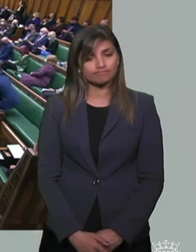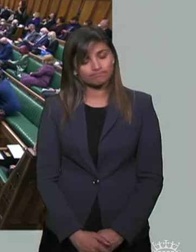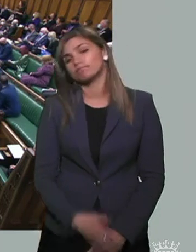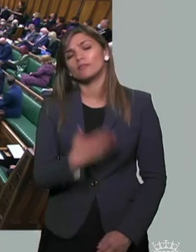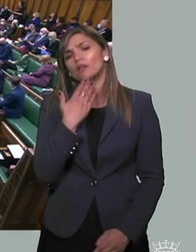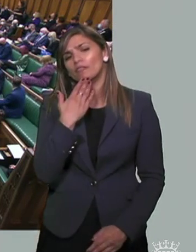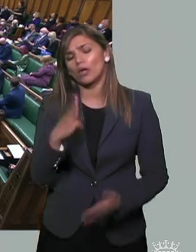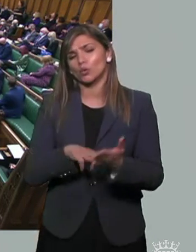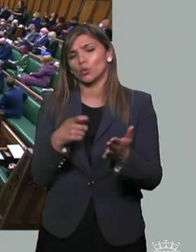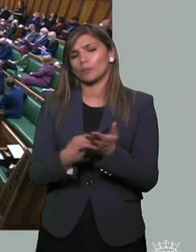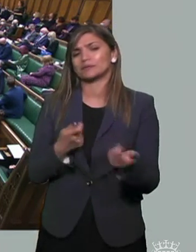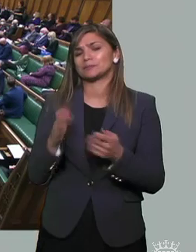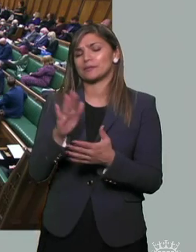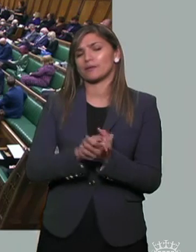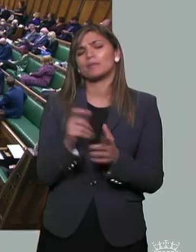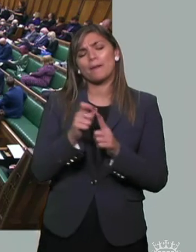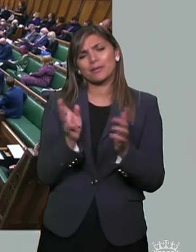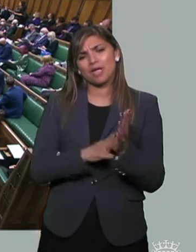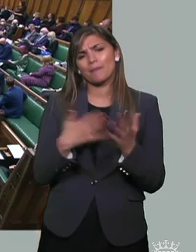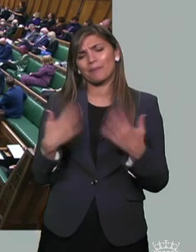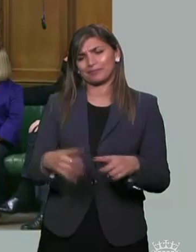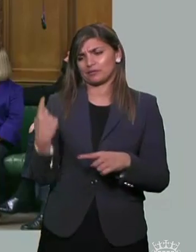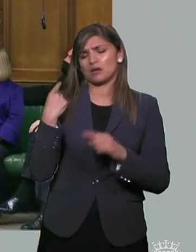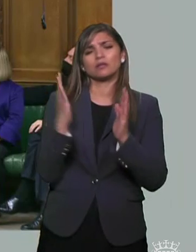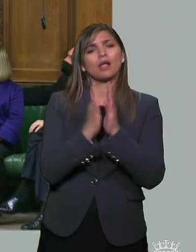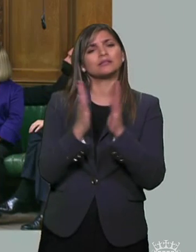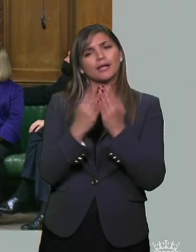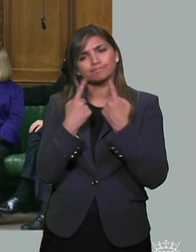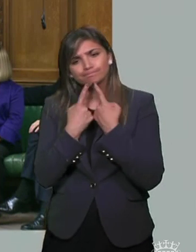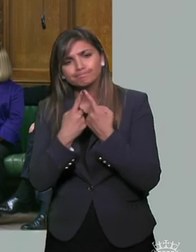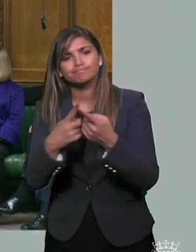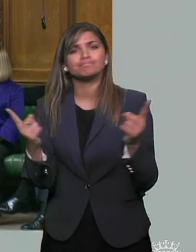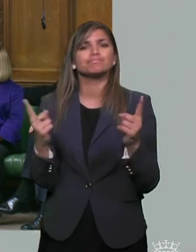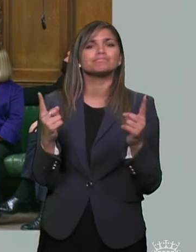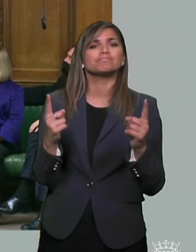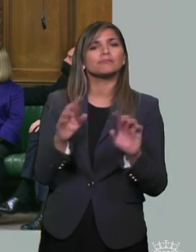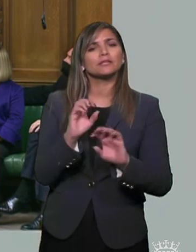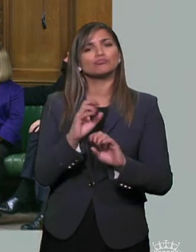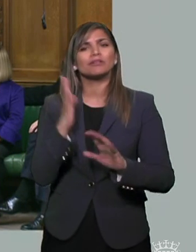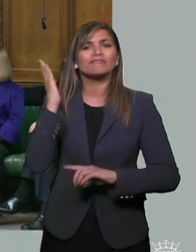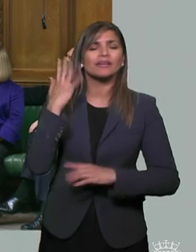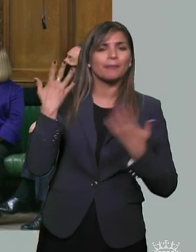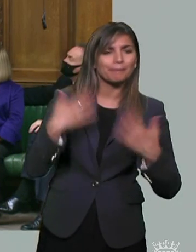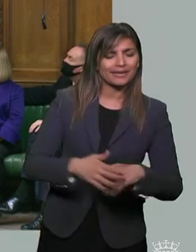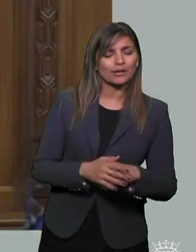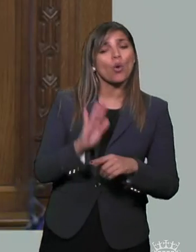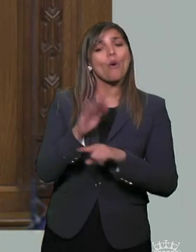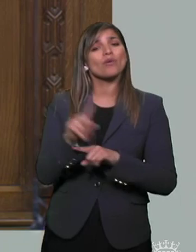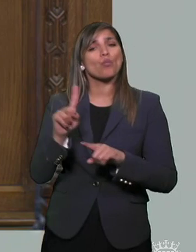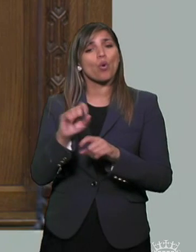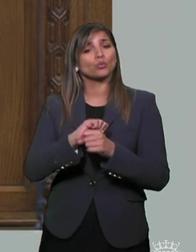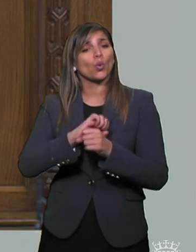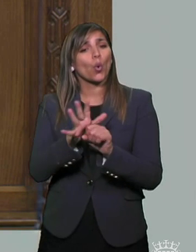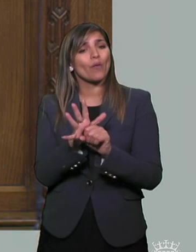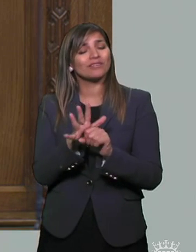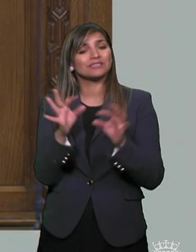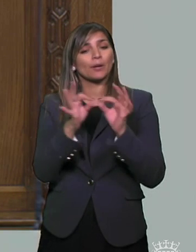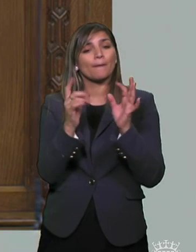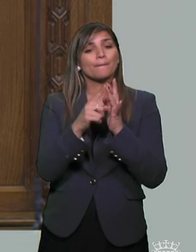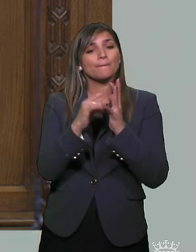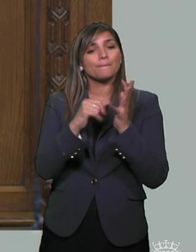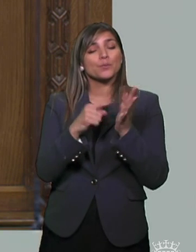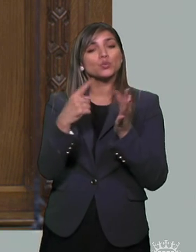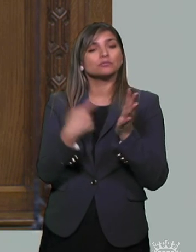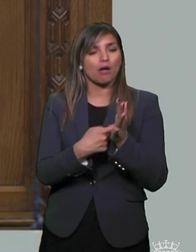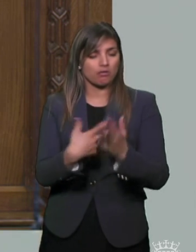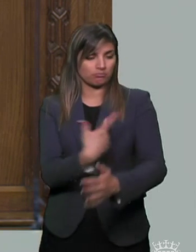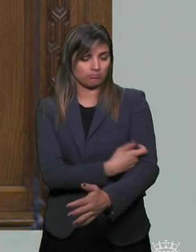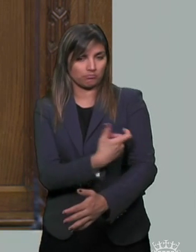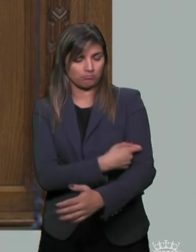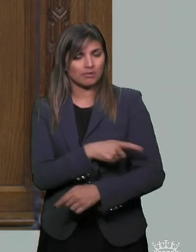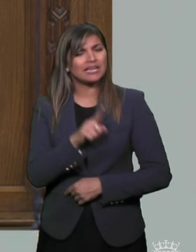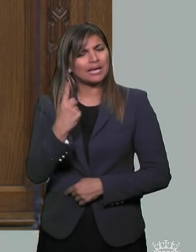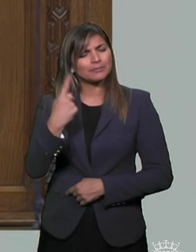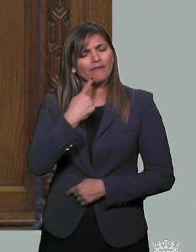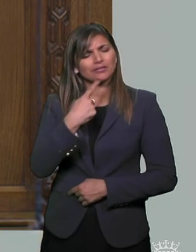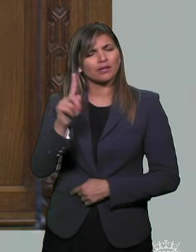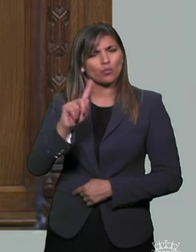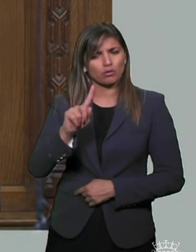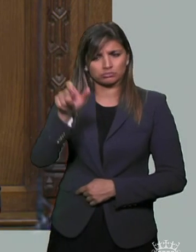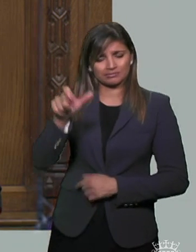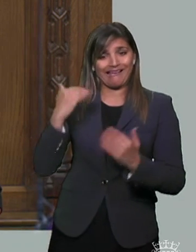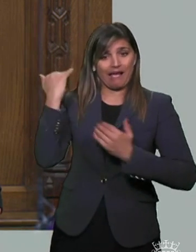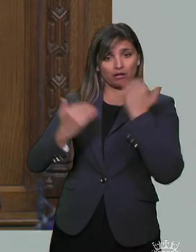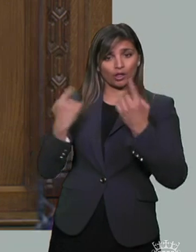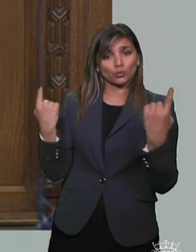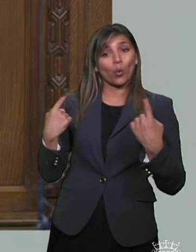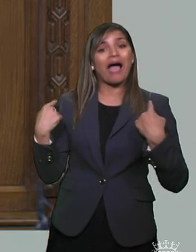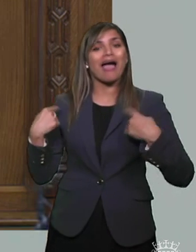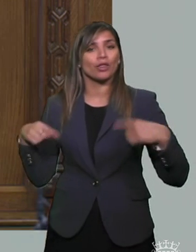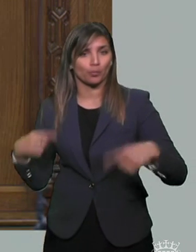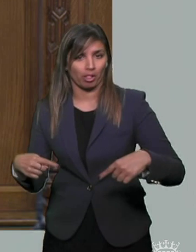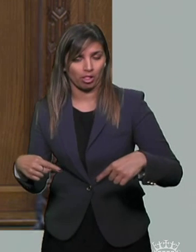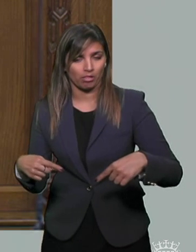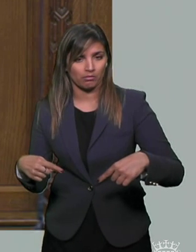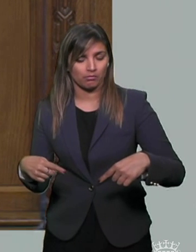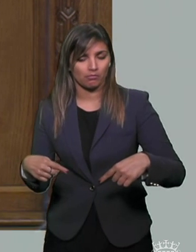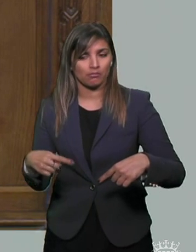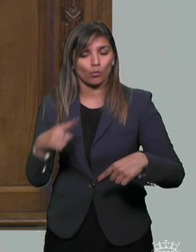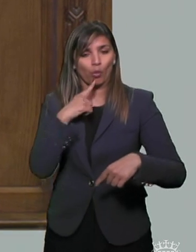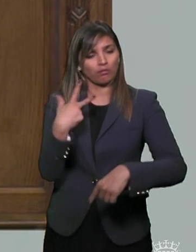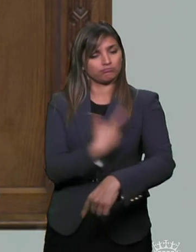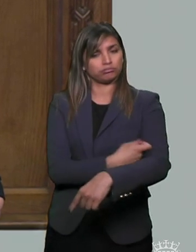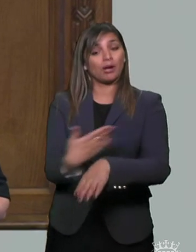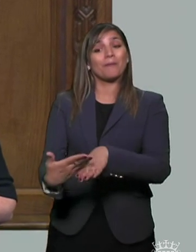The Prime Minister made an address to the nation on Sunday about covid booster jabs, and he said that every eligible adult“will have the chance to get their booster before the New Year.”That is roughly two weeks away.